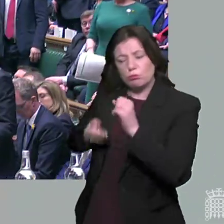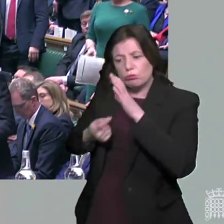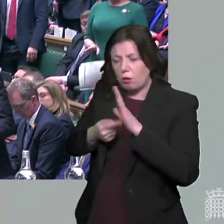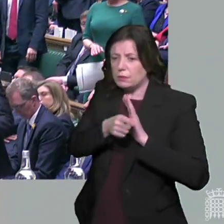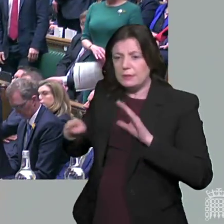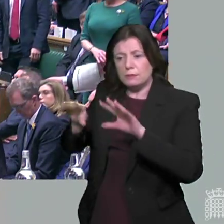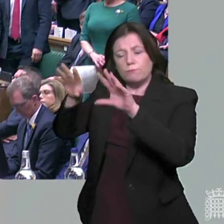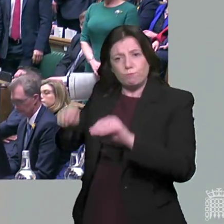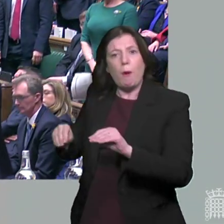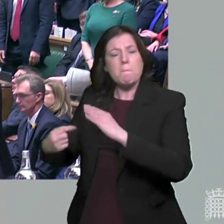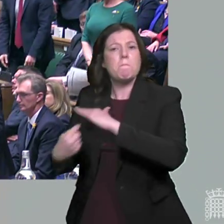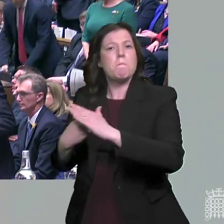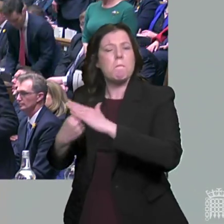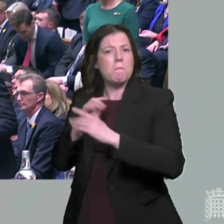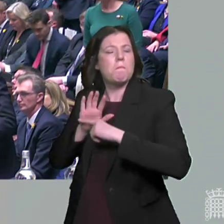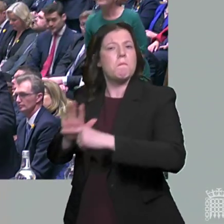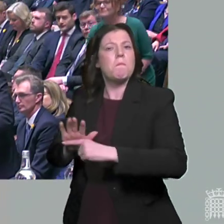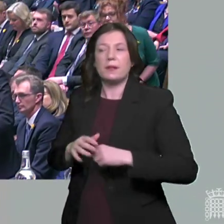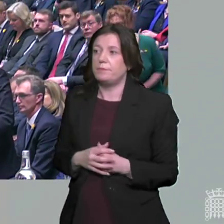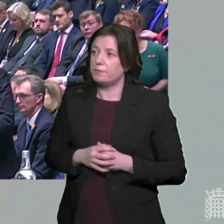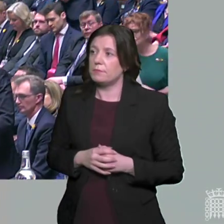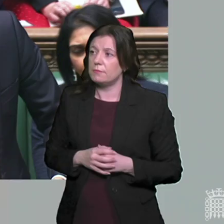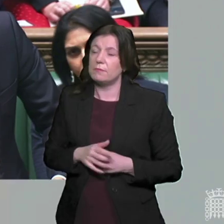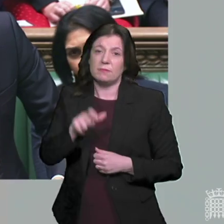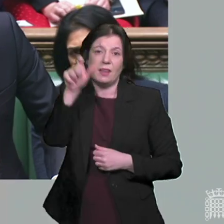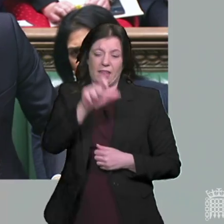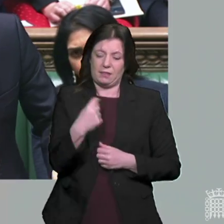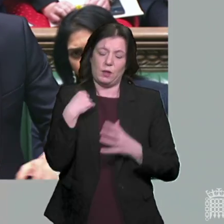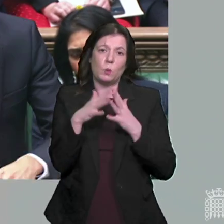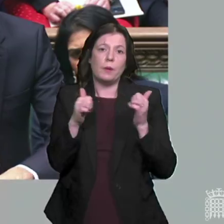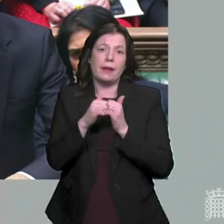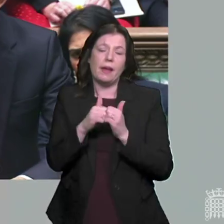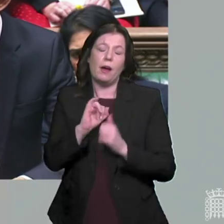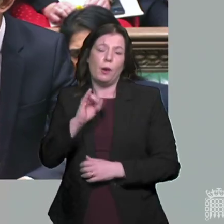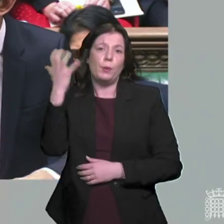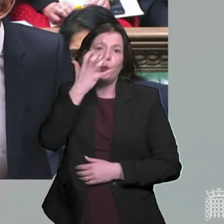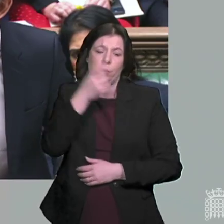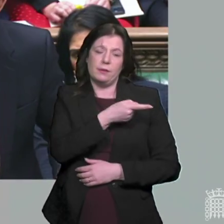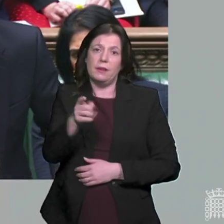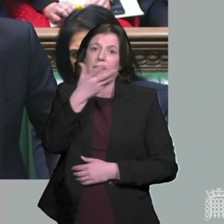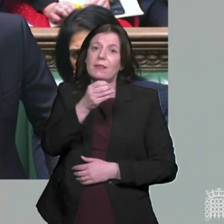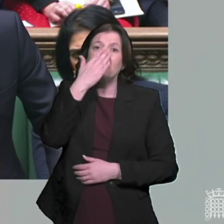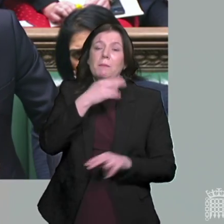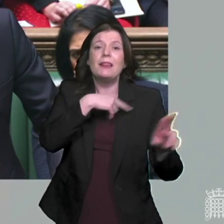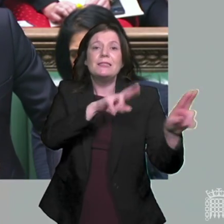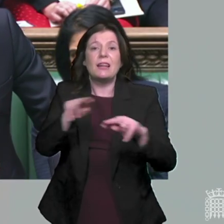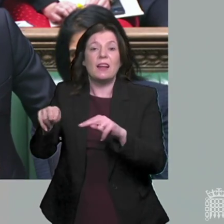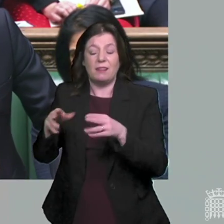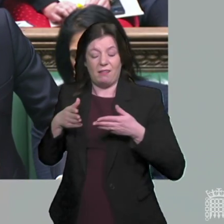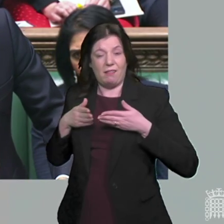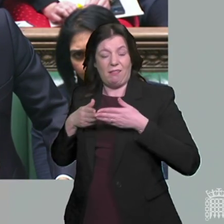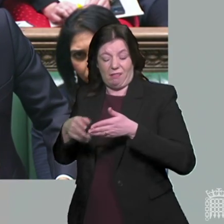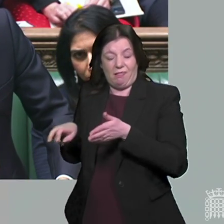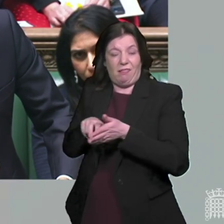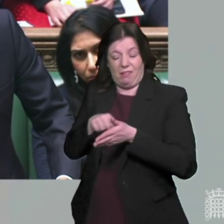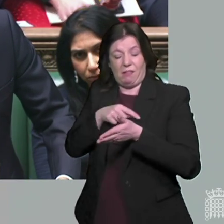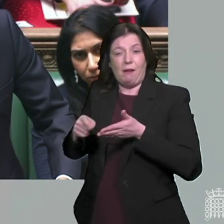My honourable Friend is right that the tragic incident near Italy at the weekend demonstrates only too well how illegal crossings put lives at risk.